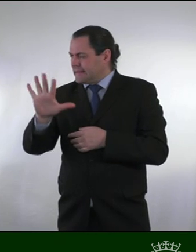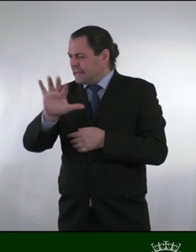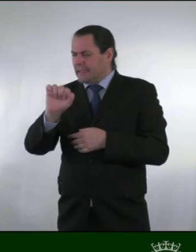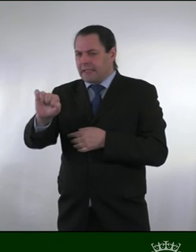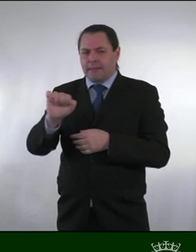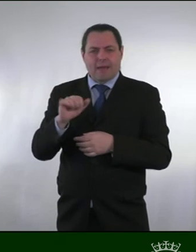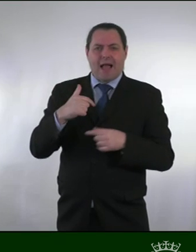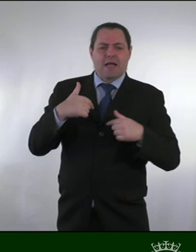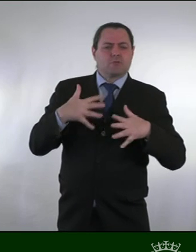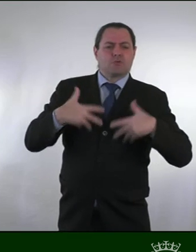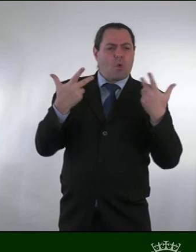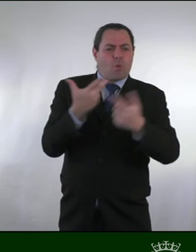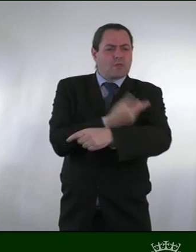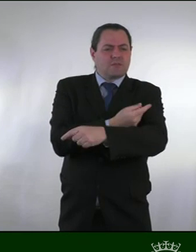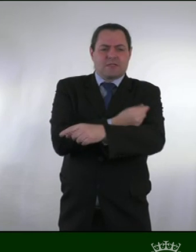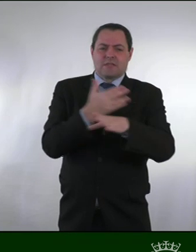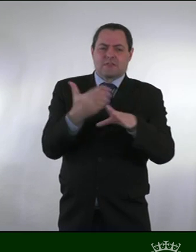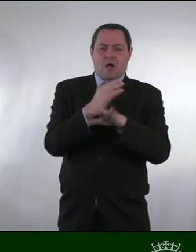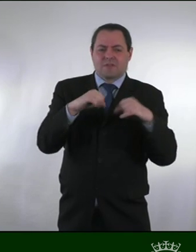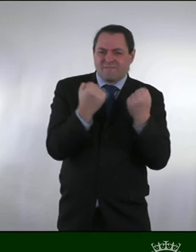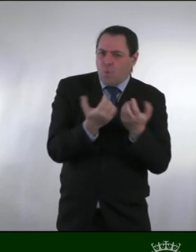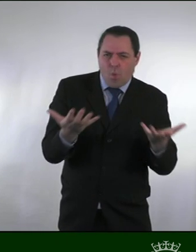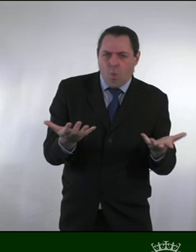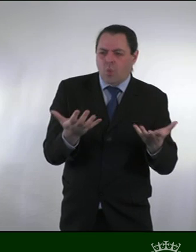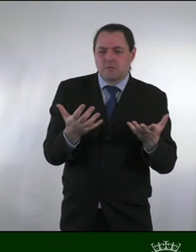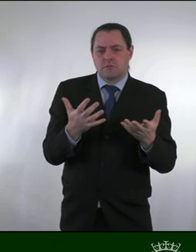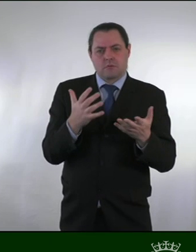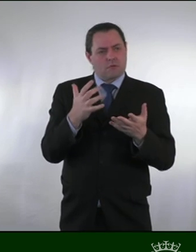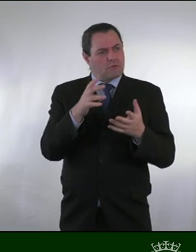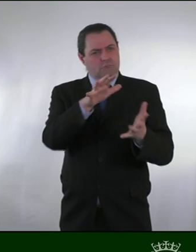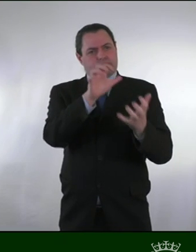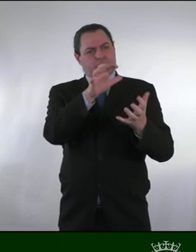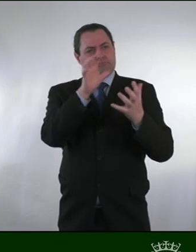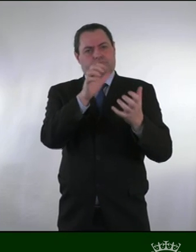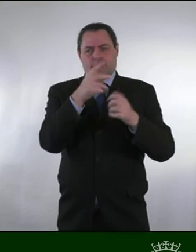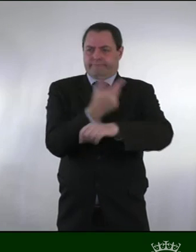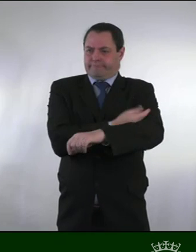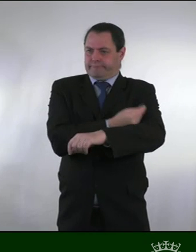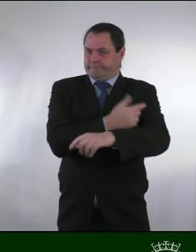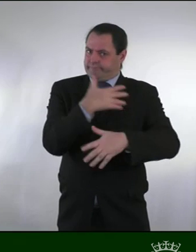He attacked the vaccine taskforce, which secured the supplies on which we are now relying.